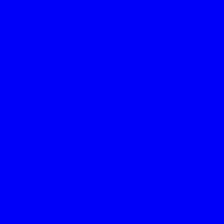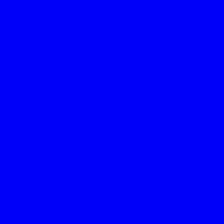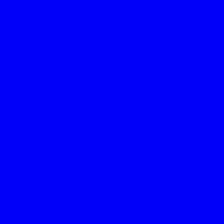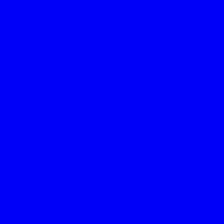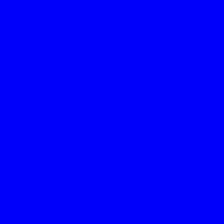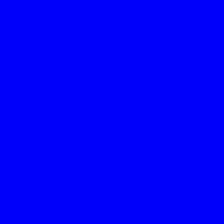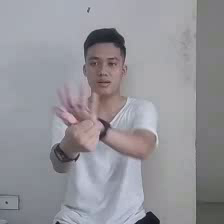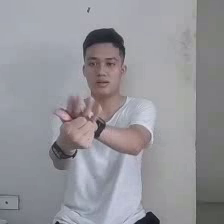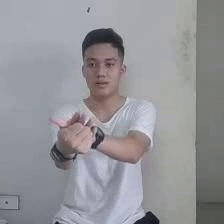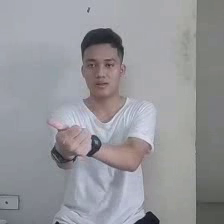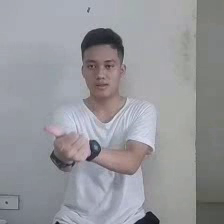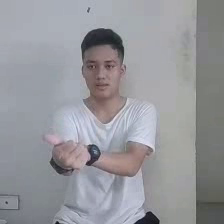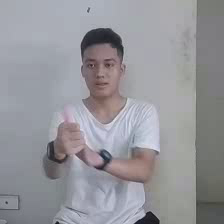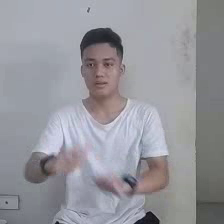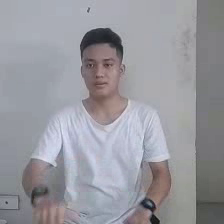An ủi